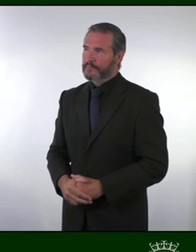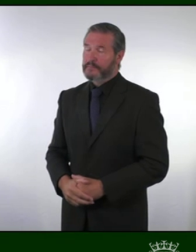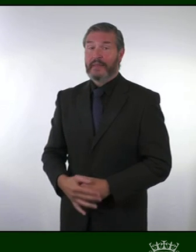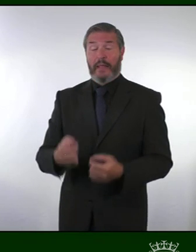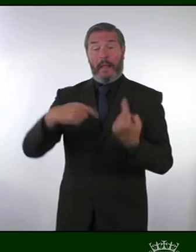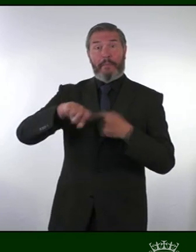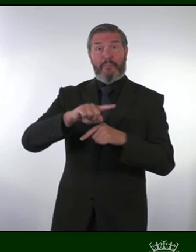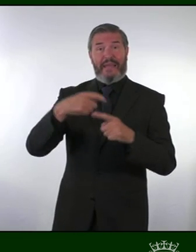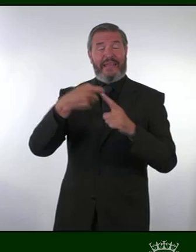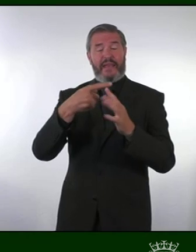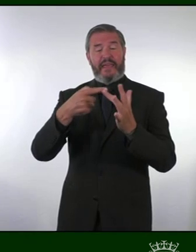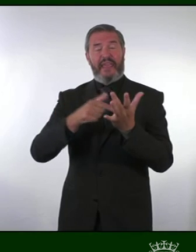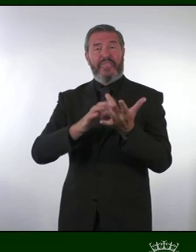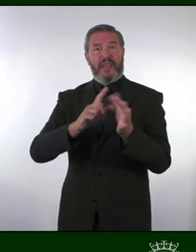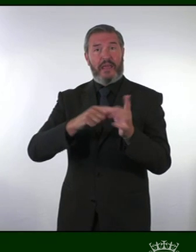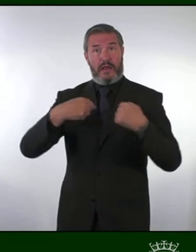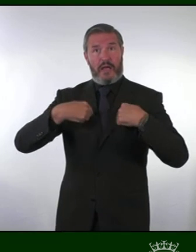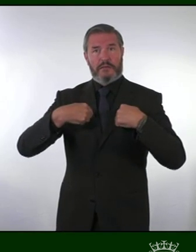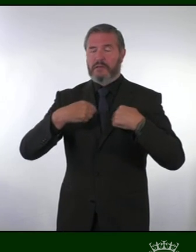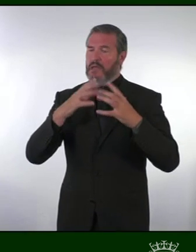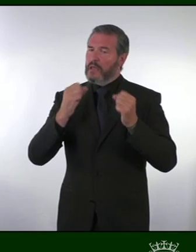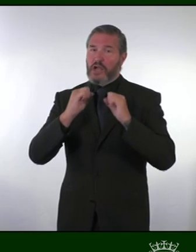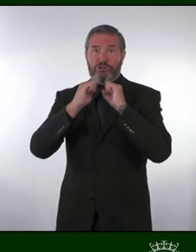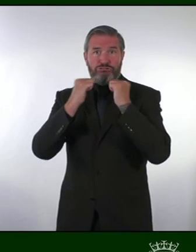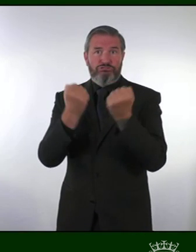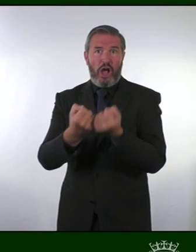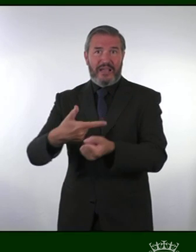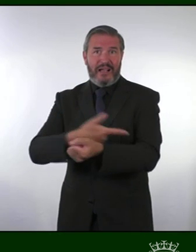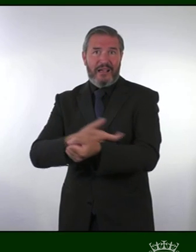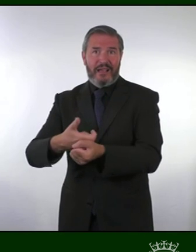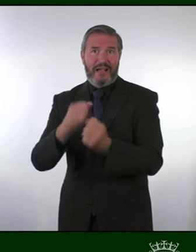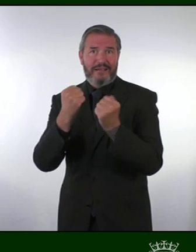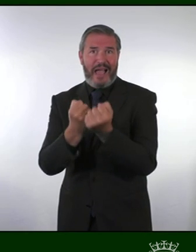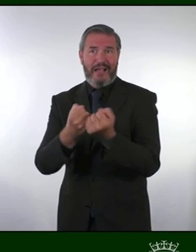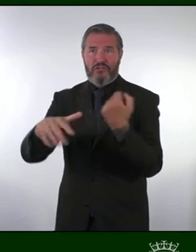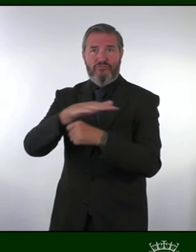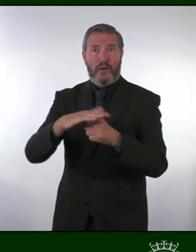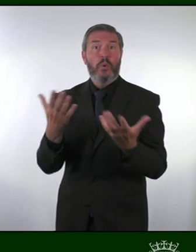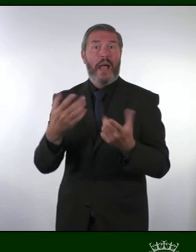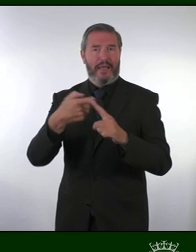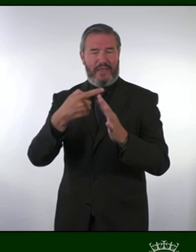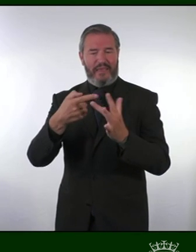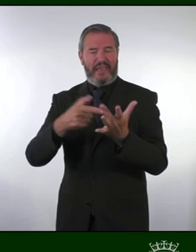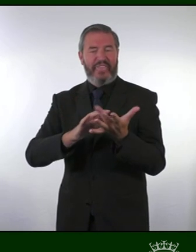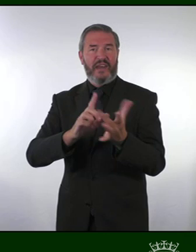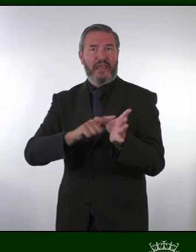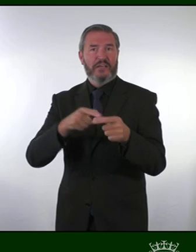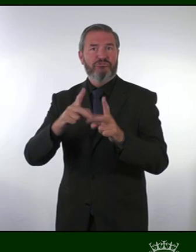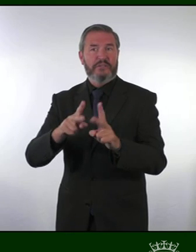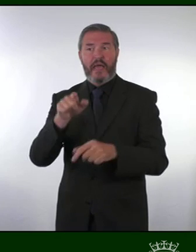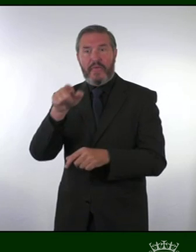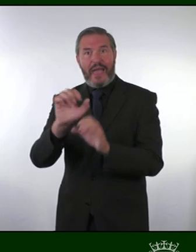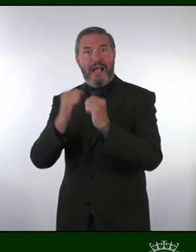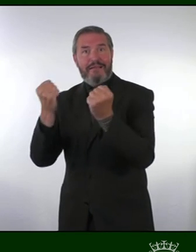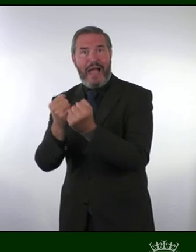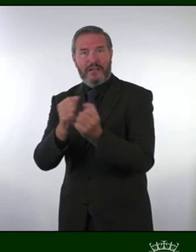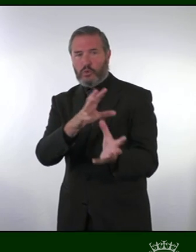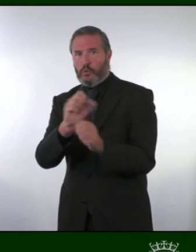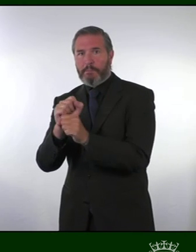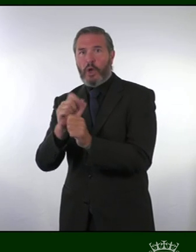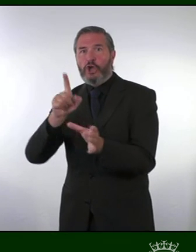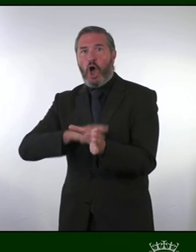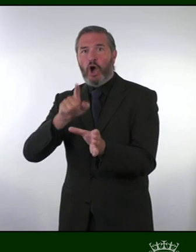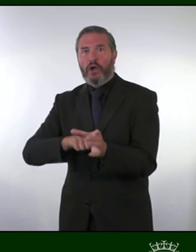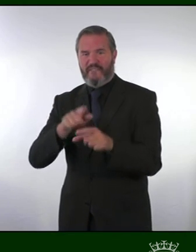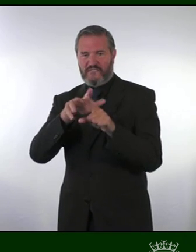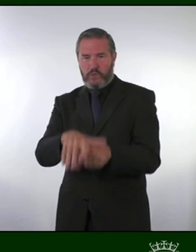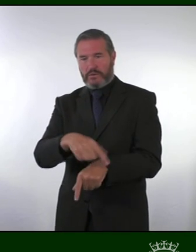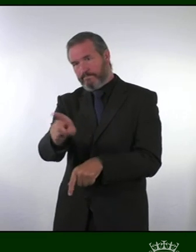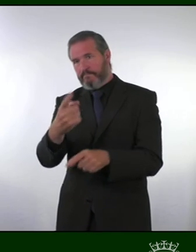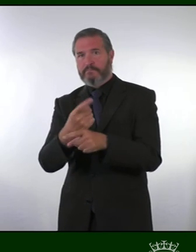The people of Keighley and I are sick of drug gangs openly selling drugs on Keighley’s streets and grooming young, innocent children to do their dirty work.